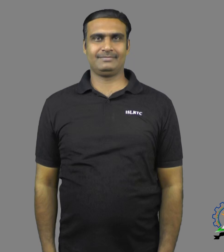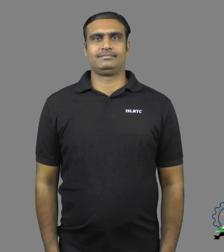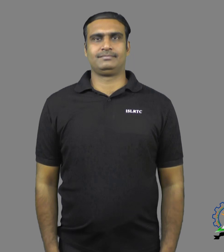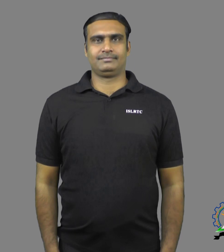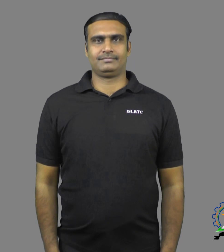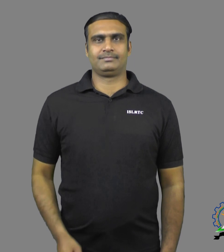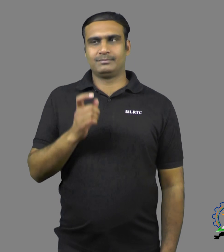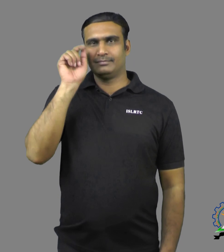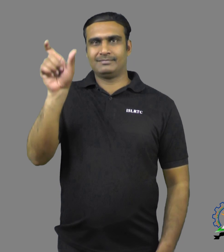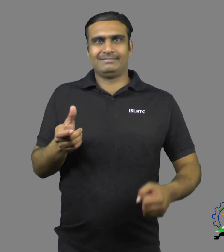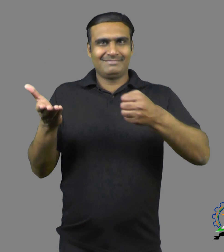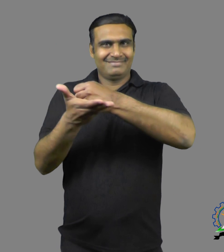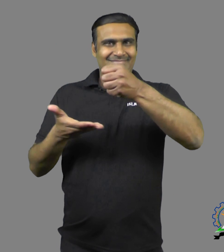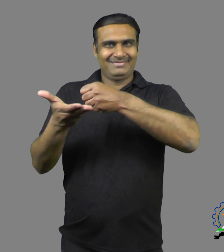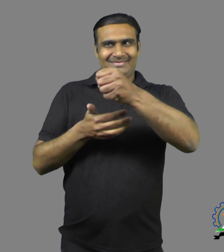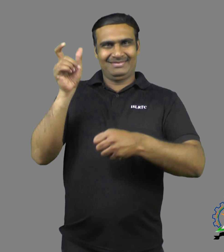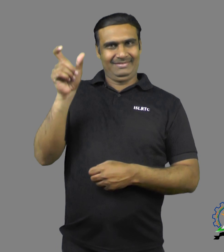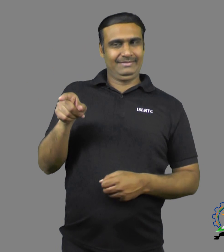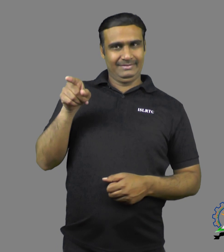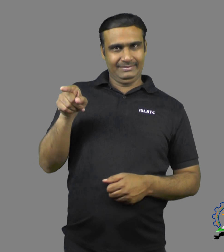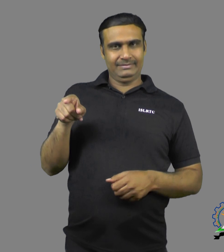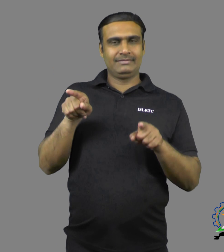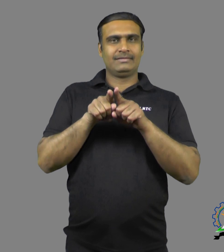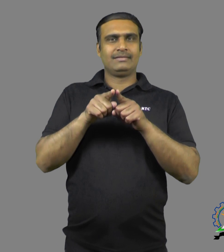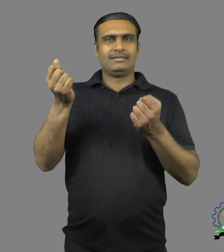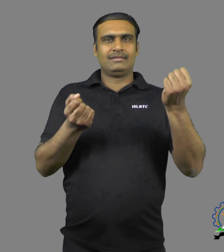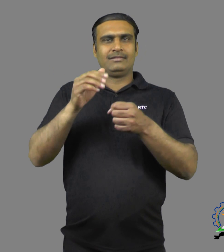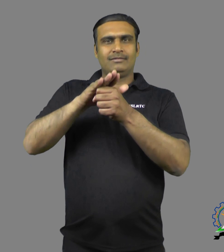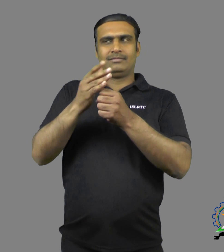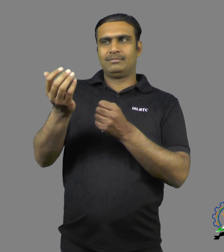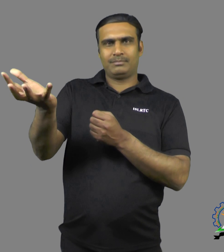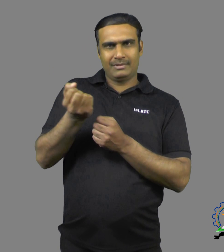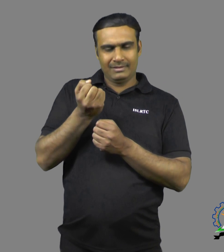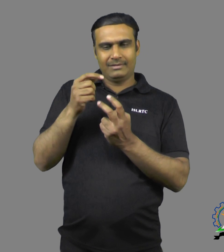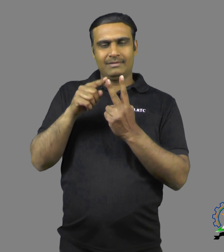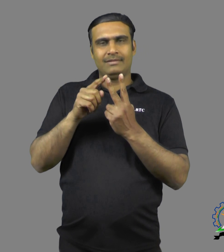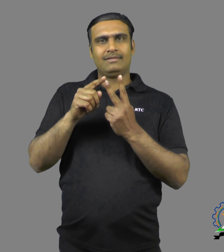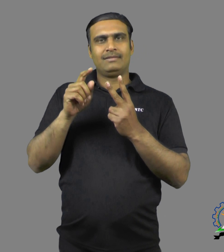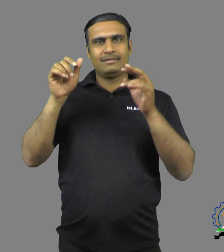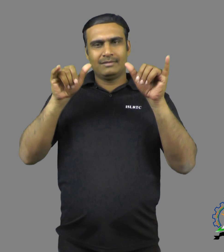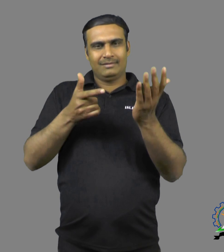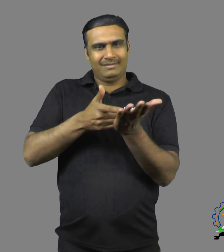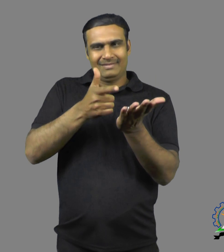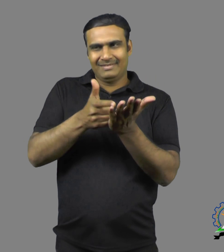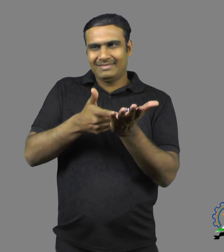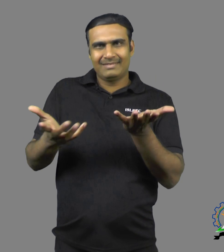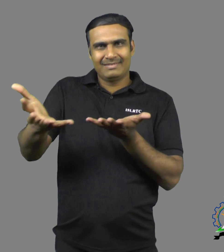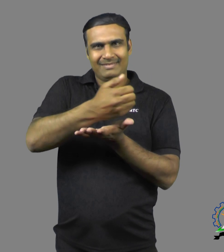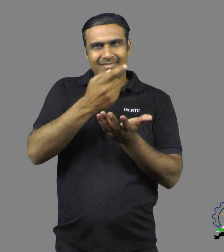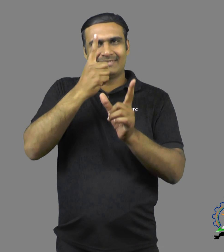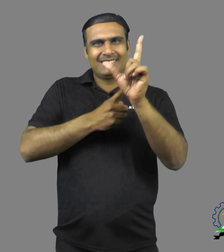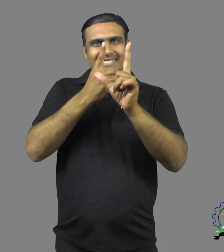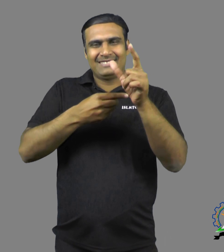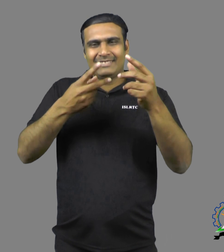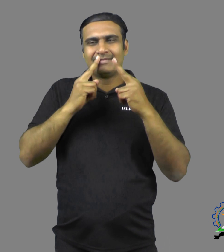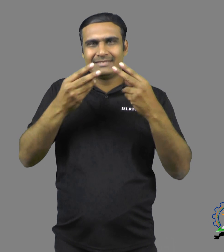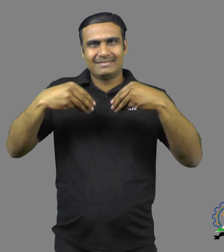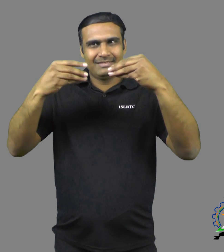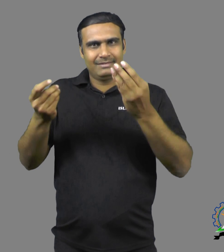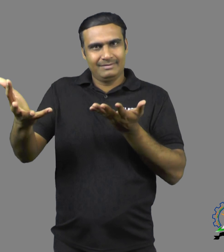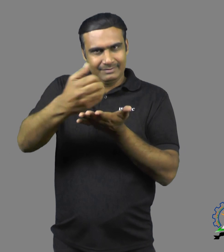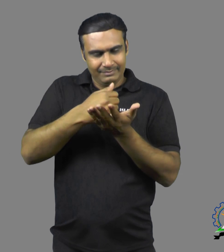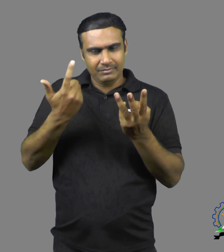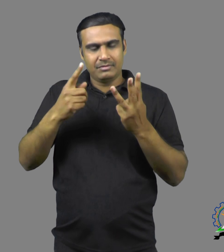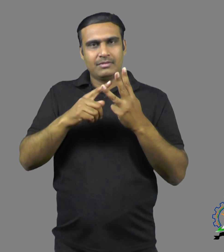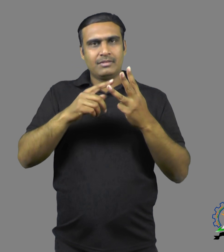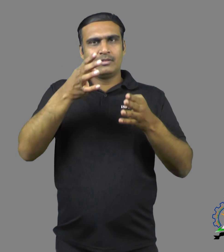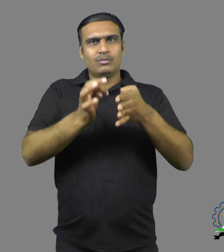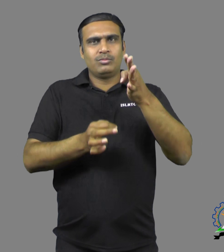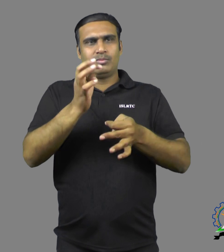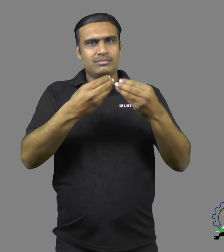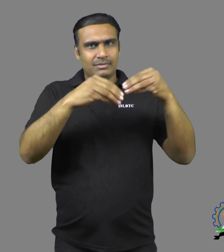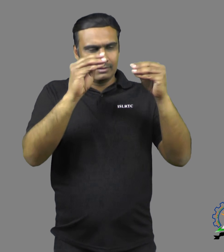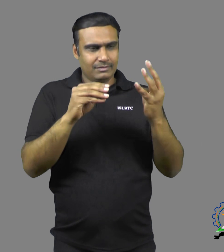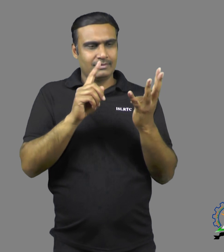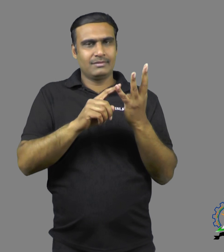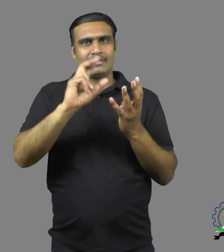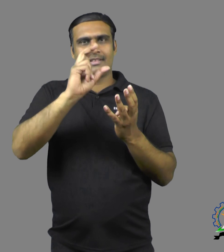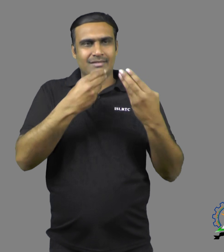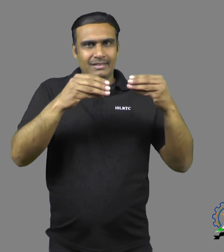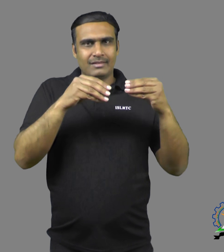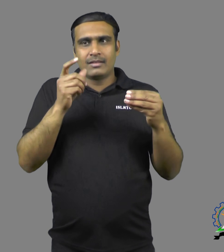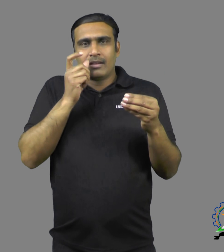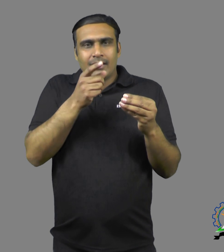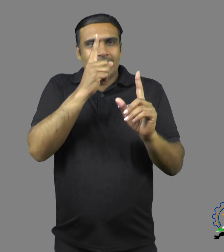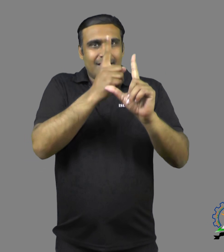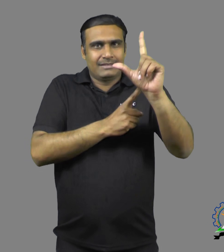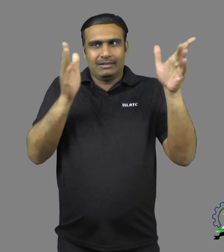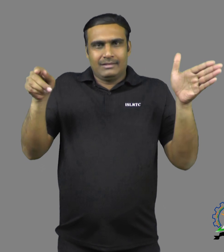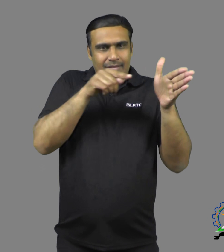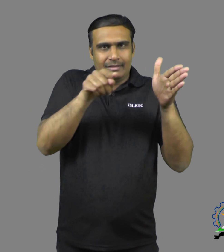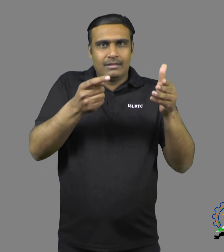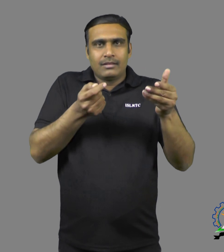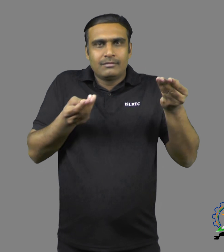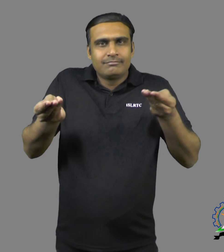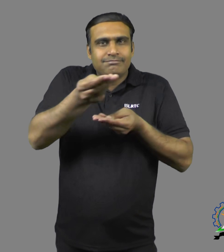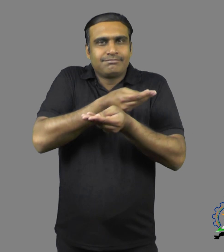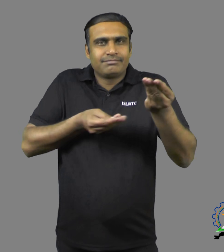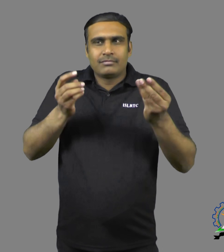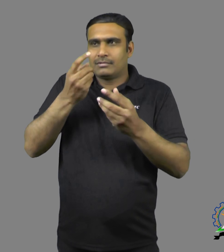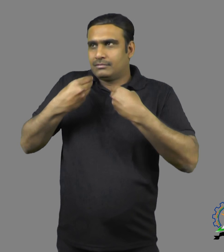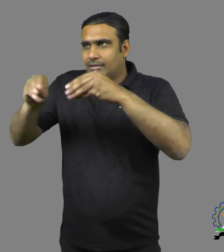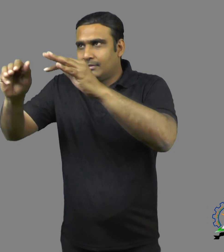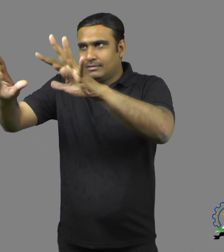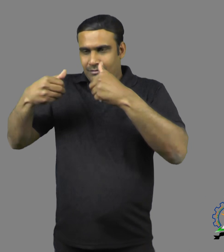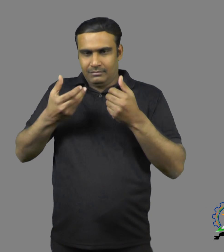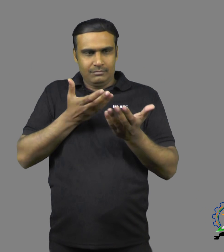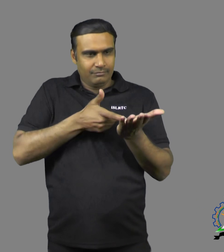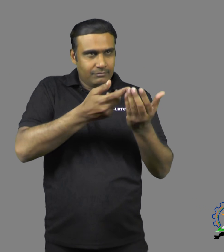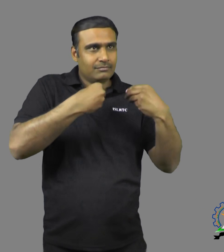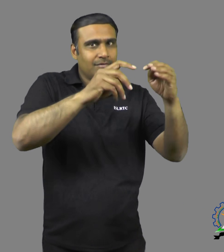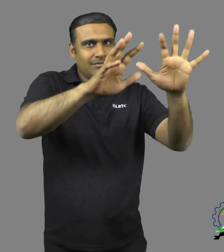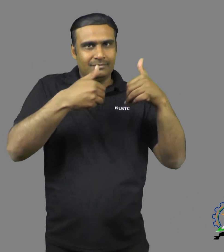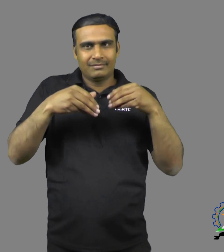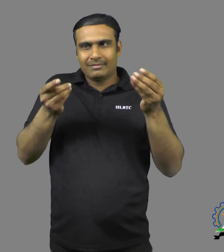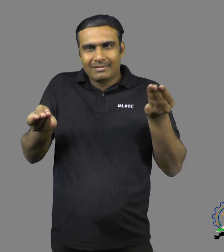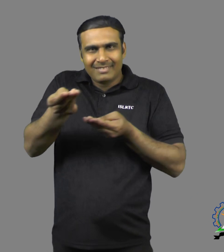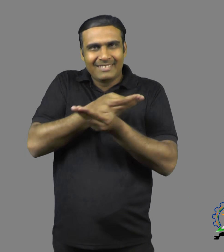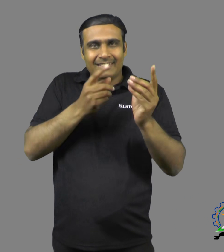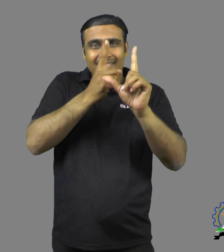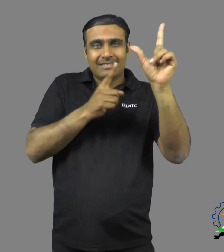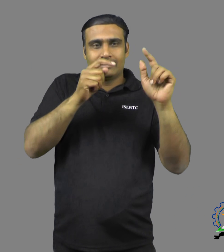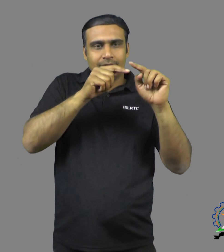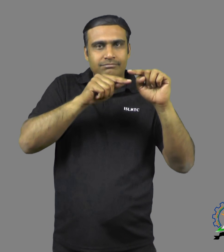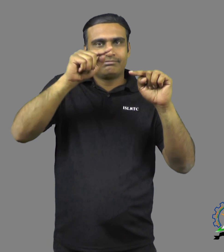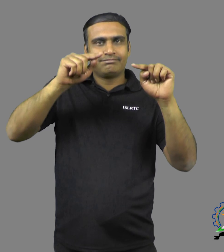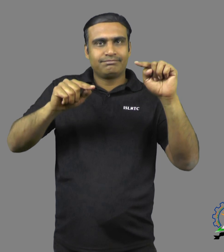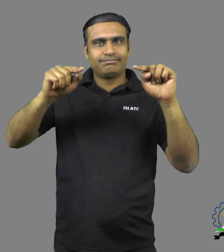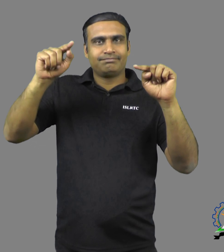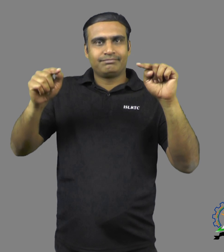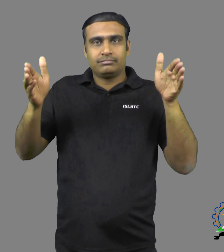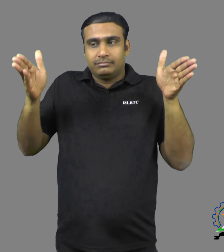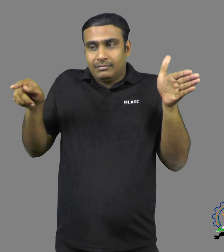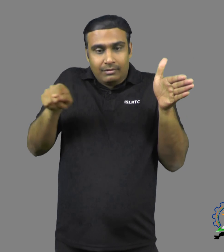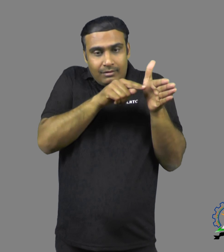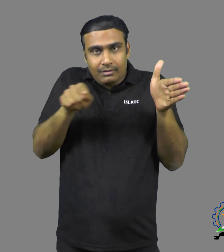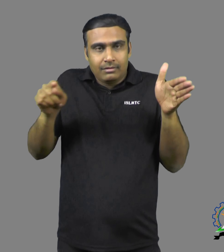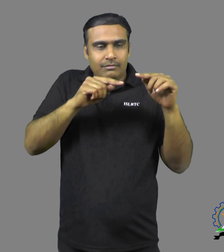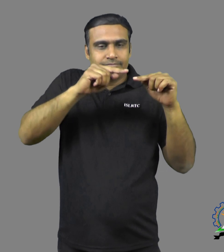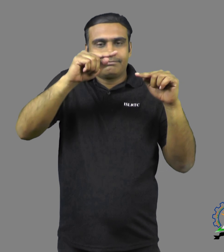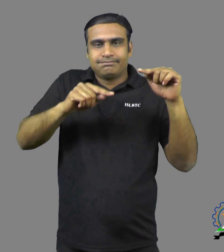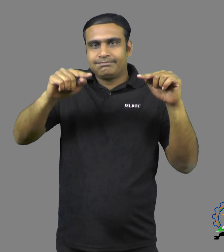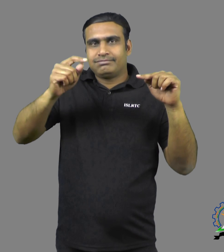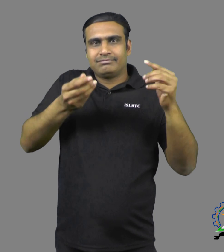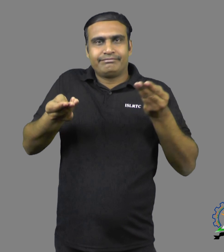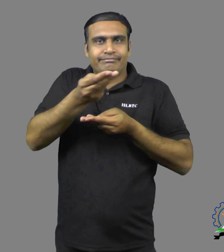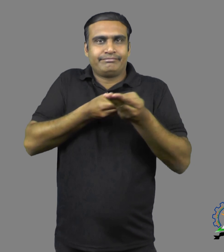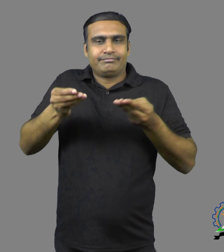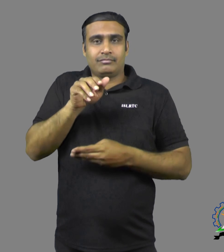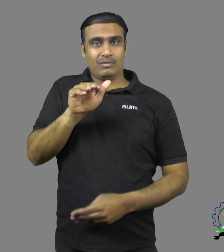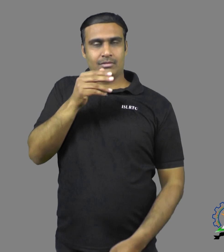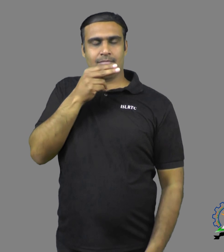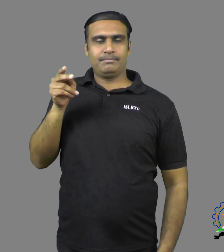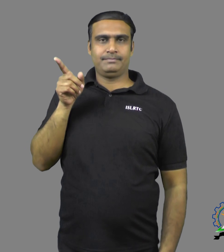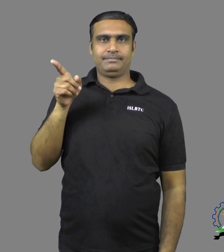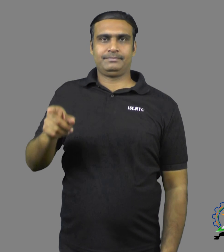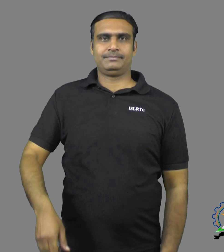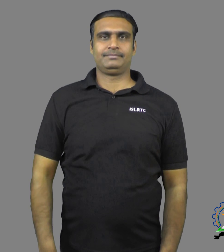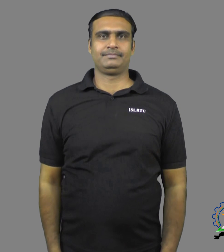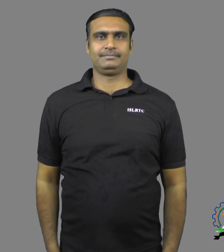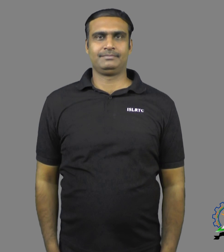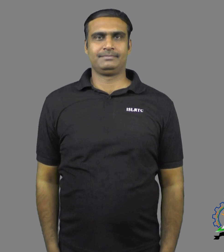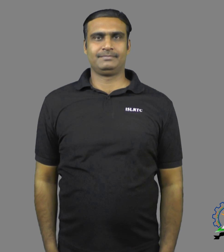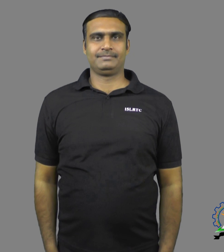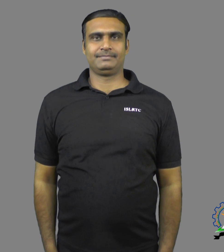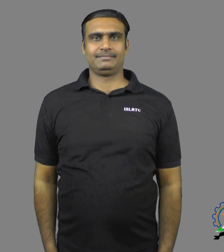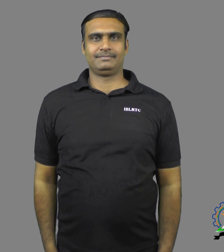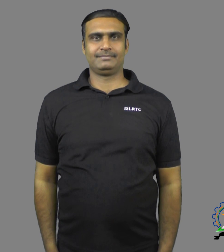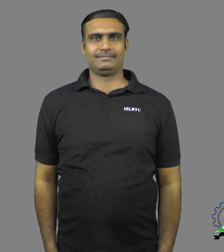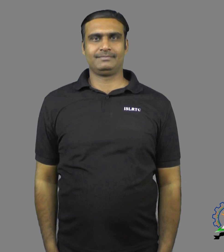Capital Output Ratio